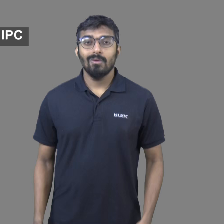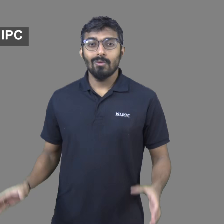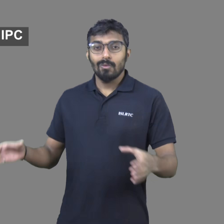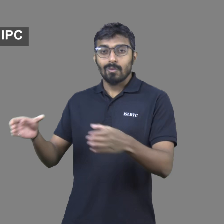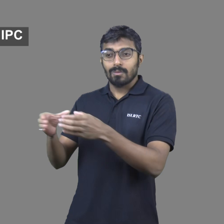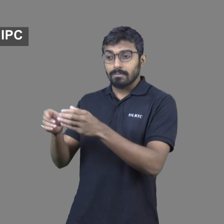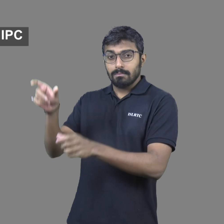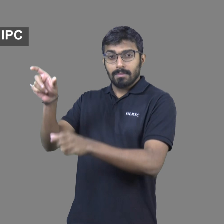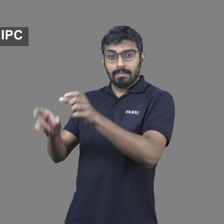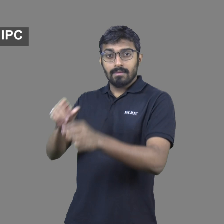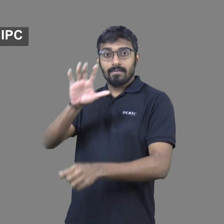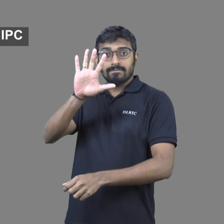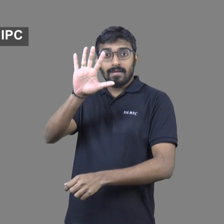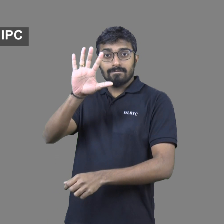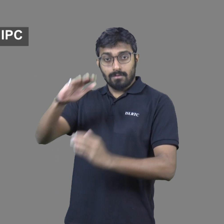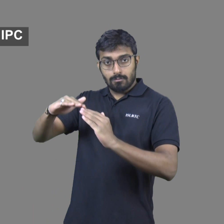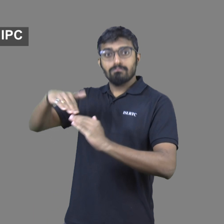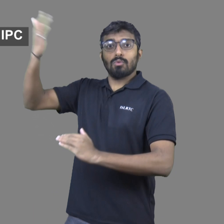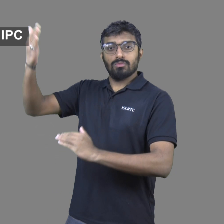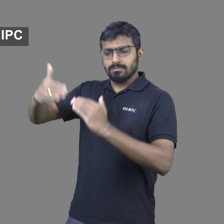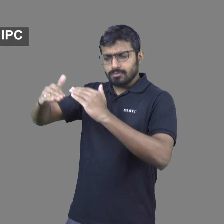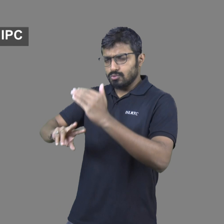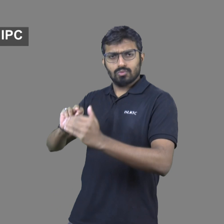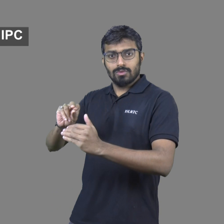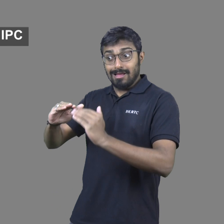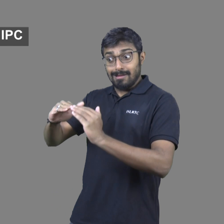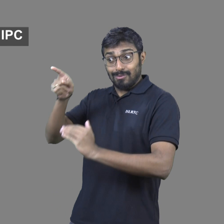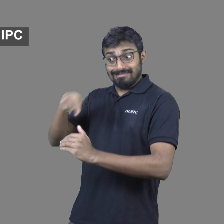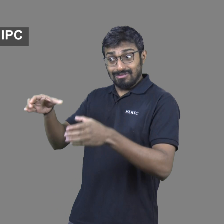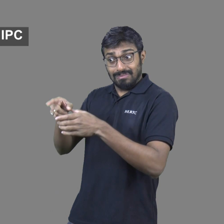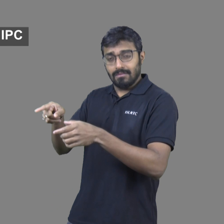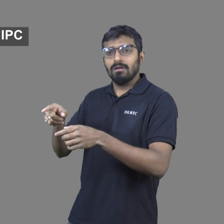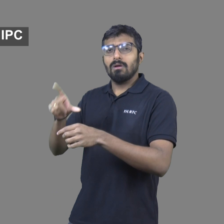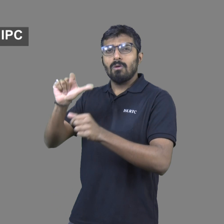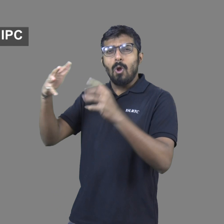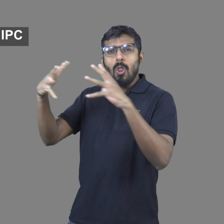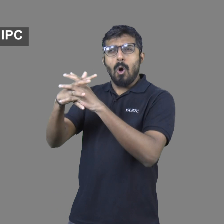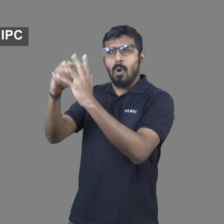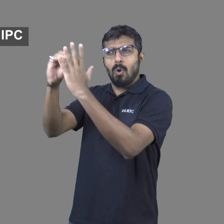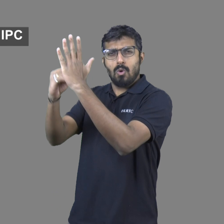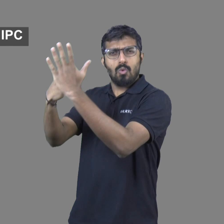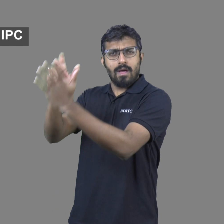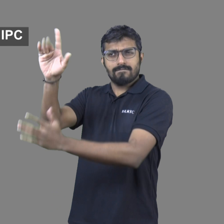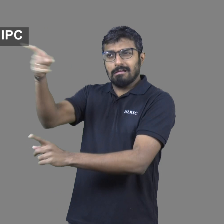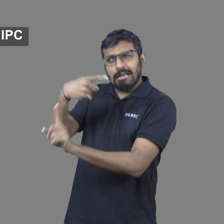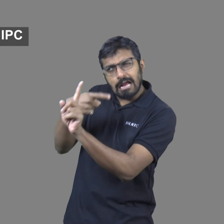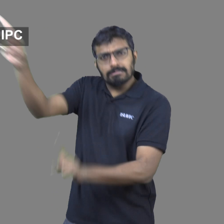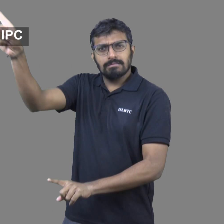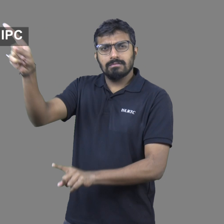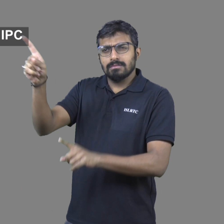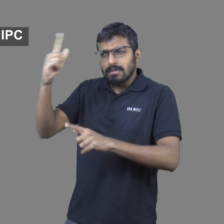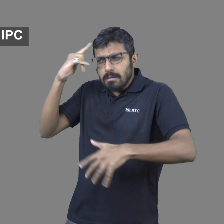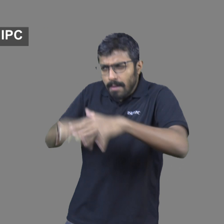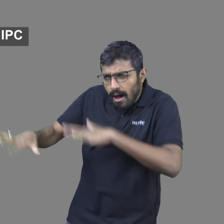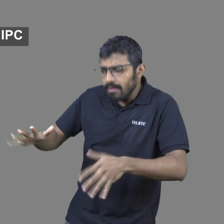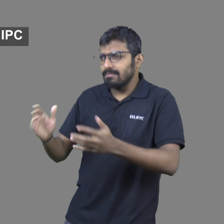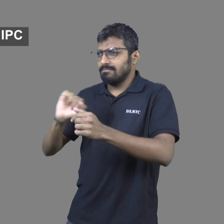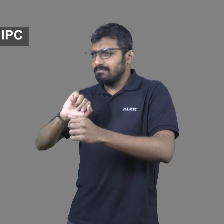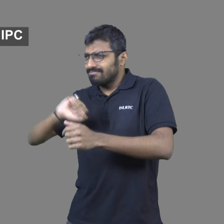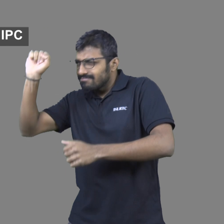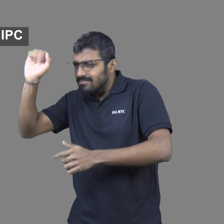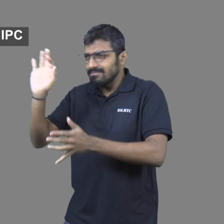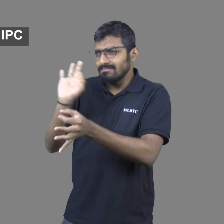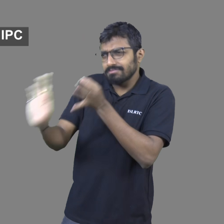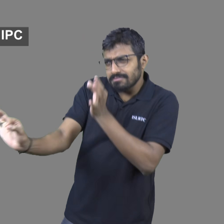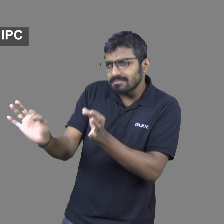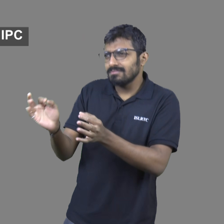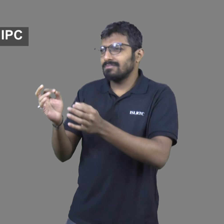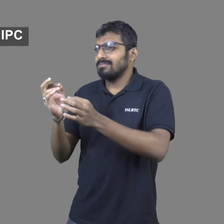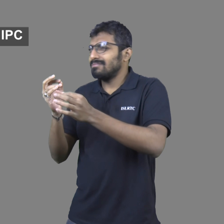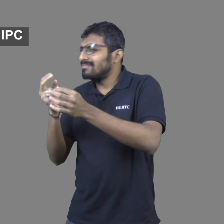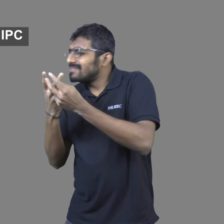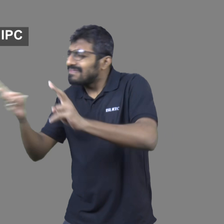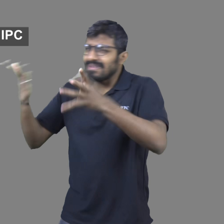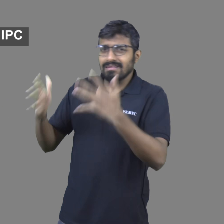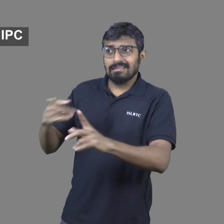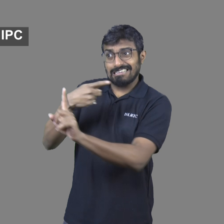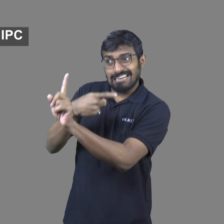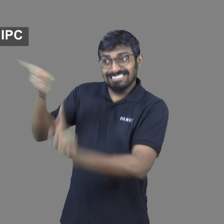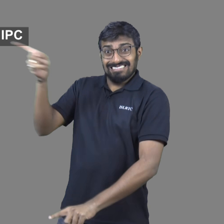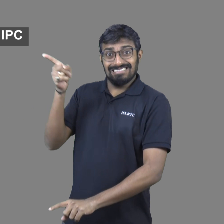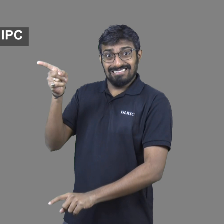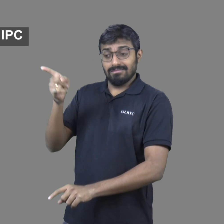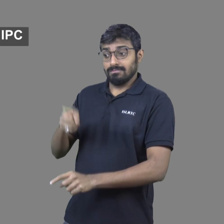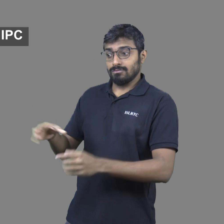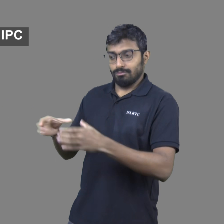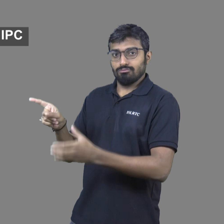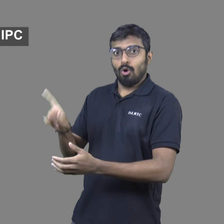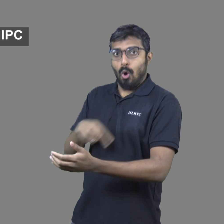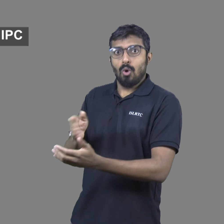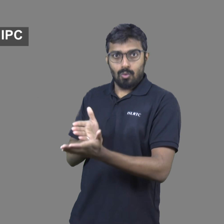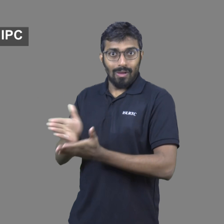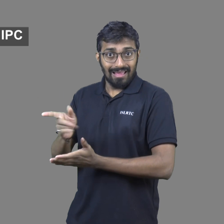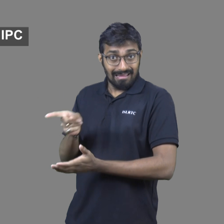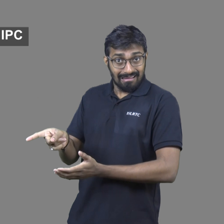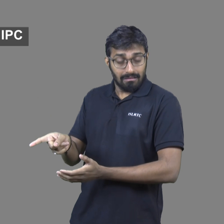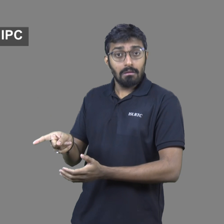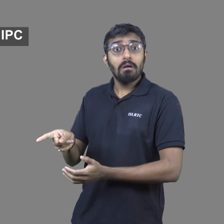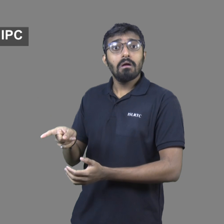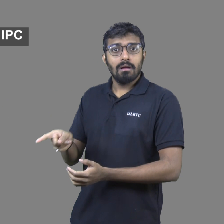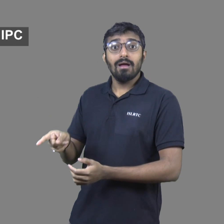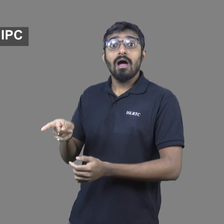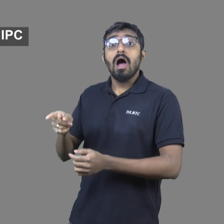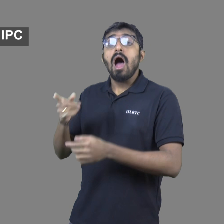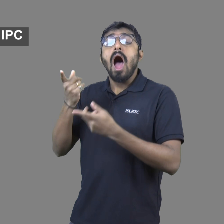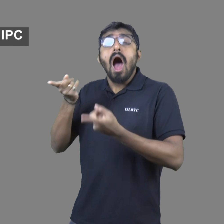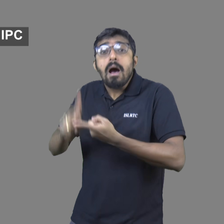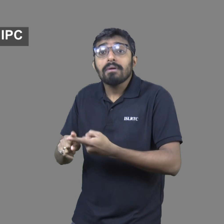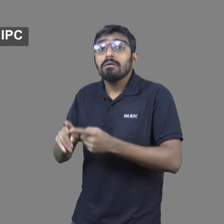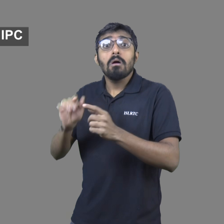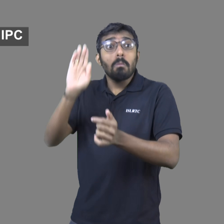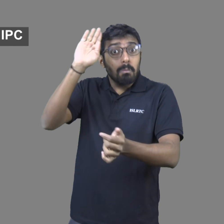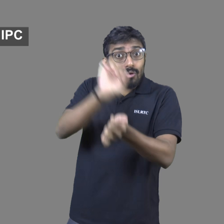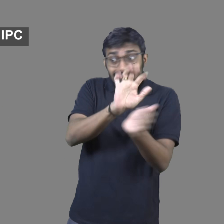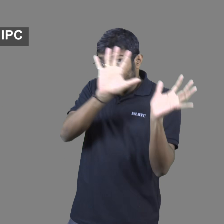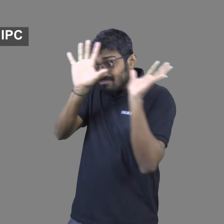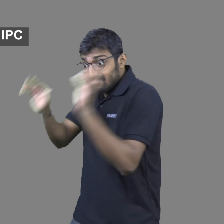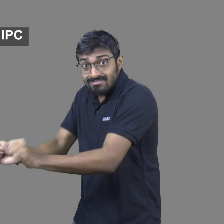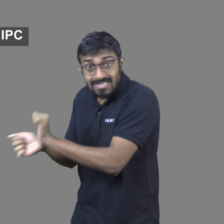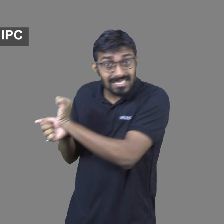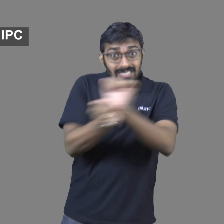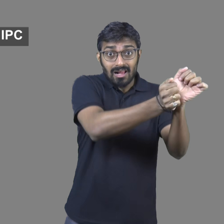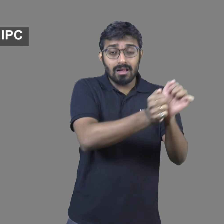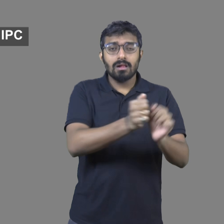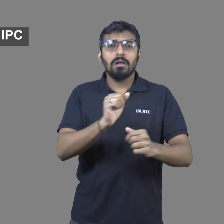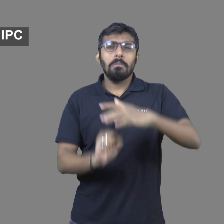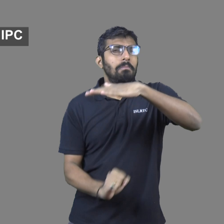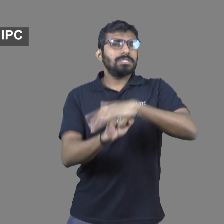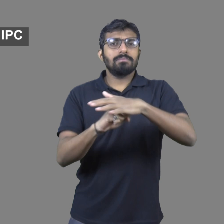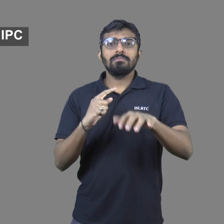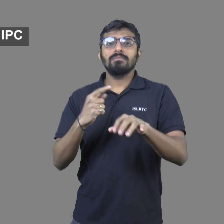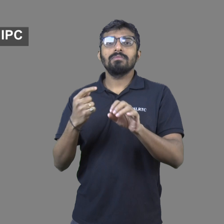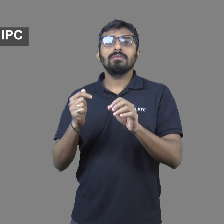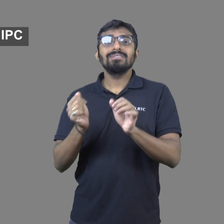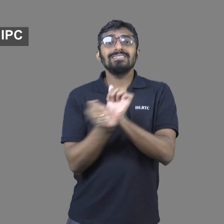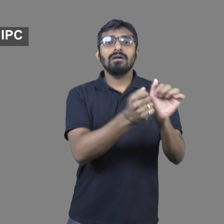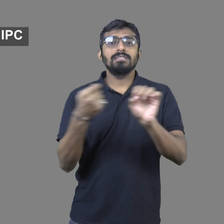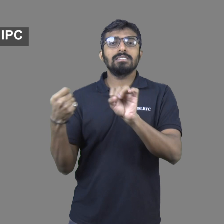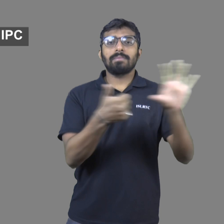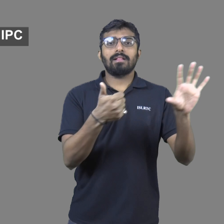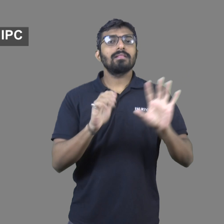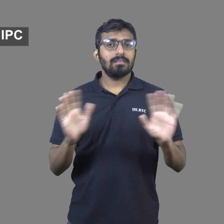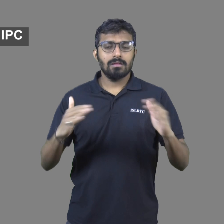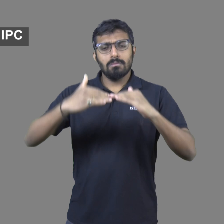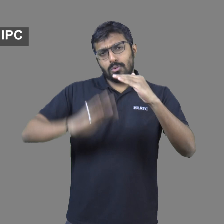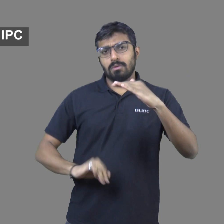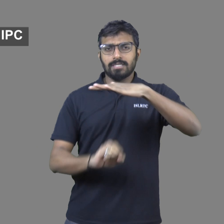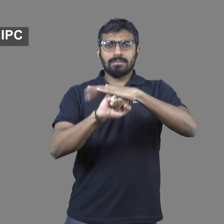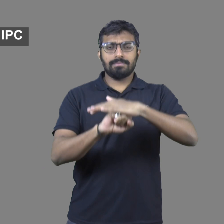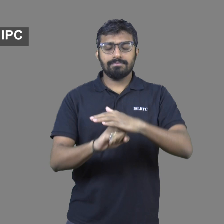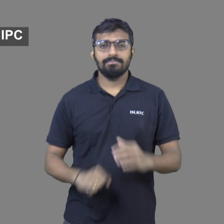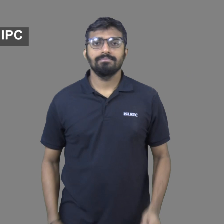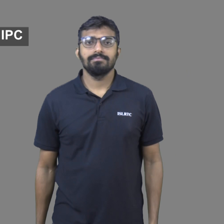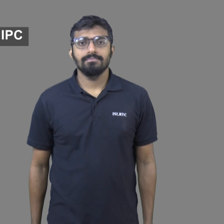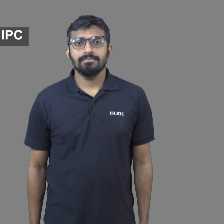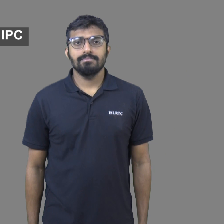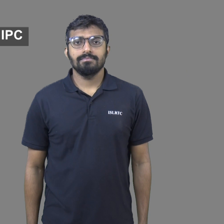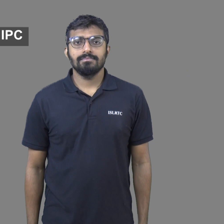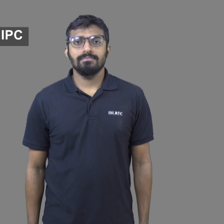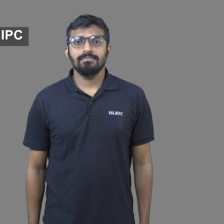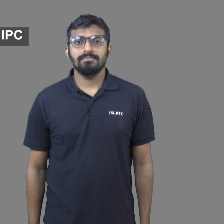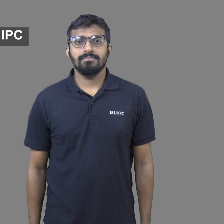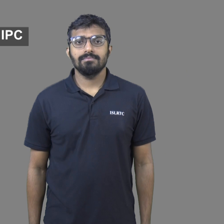Section 143 IPC